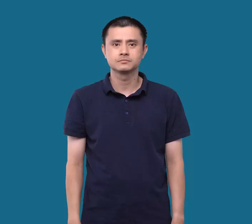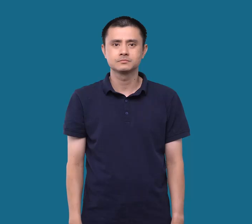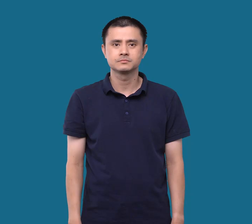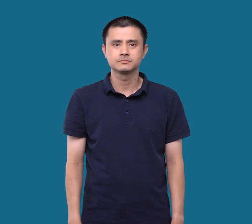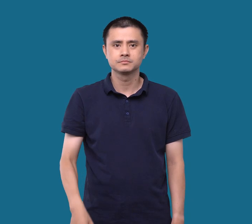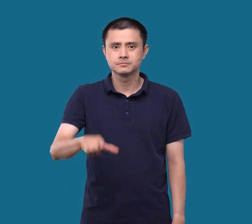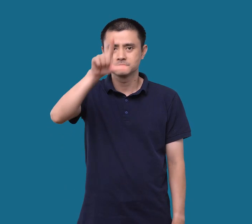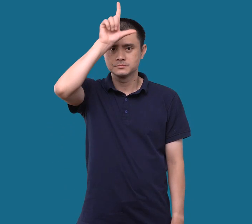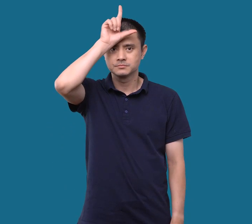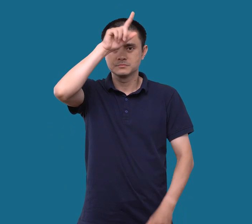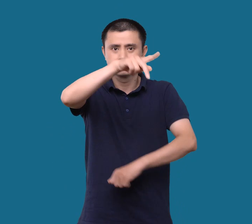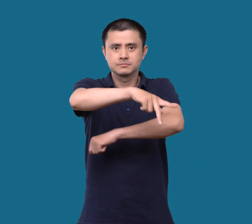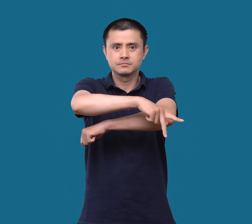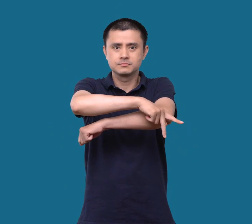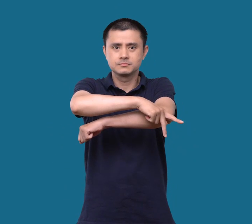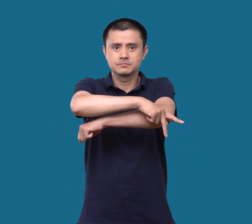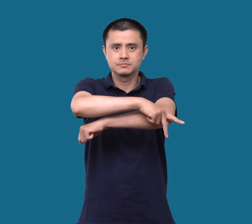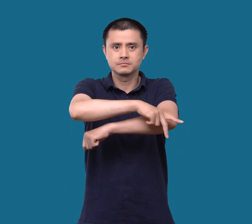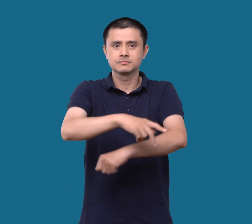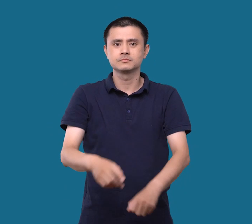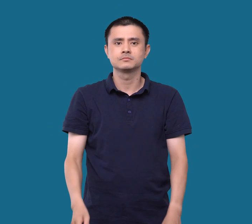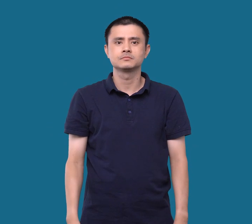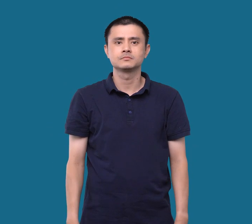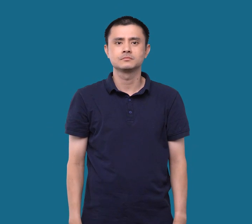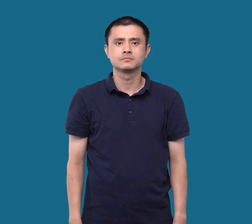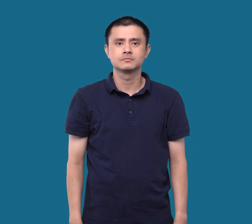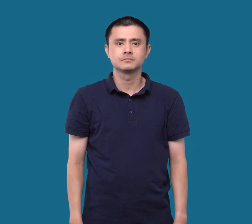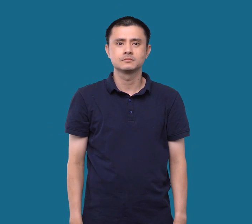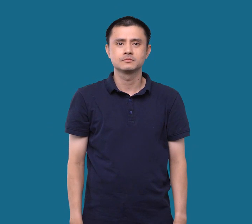lớp phó